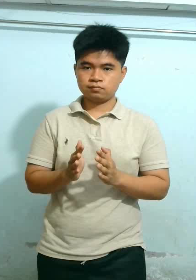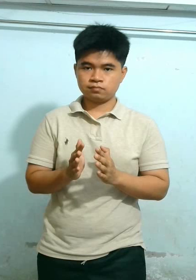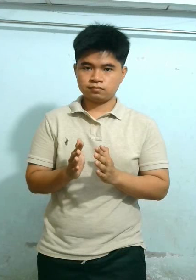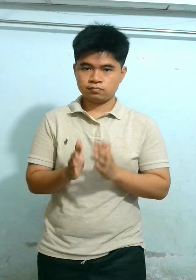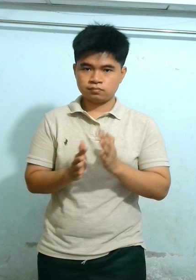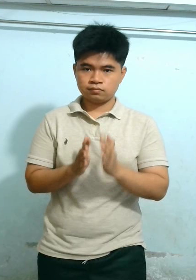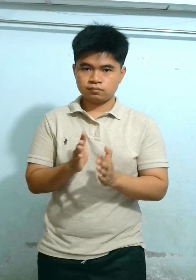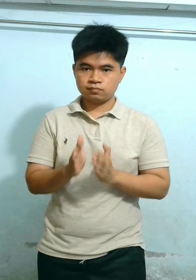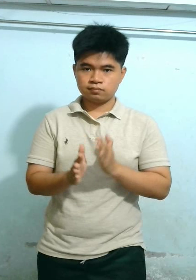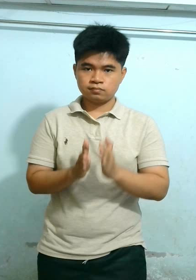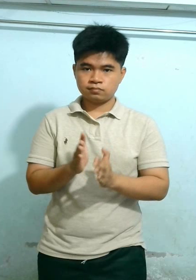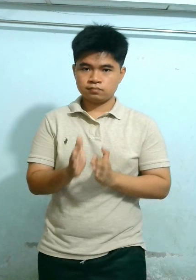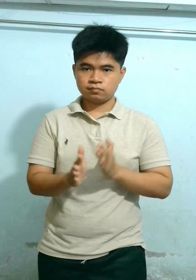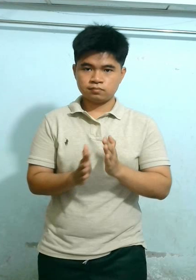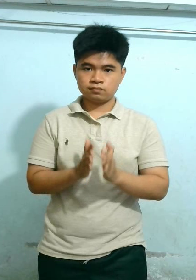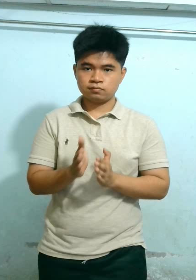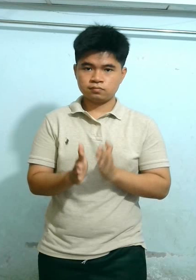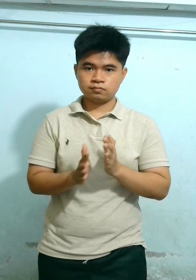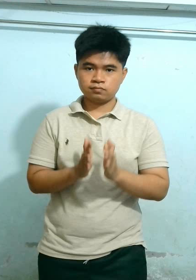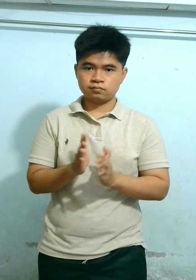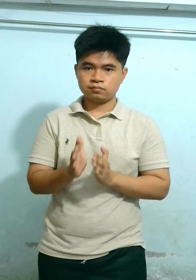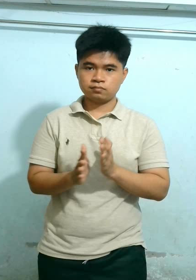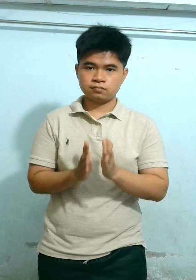ngon ngu ki hieu